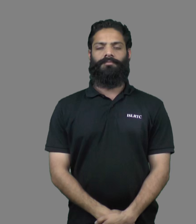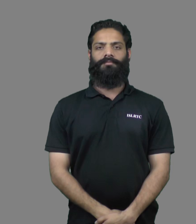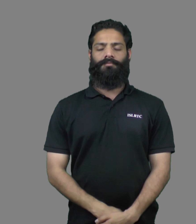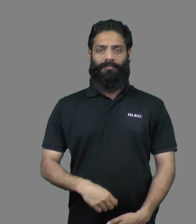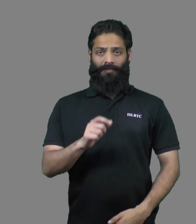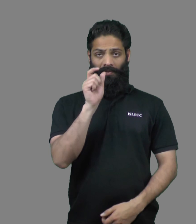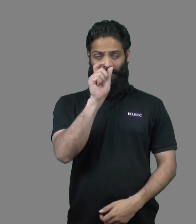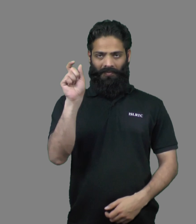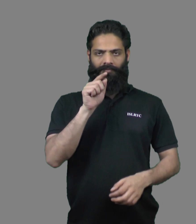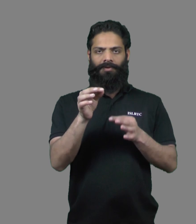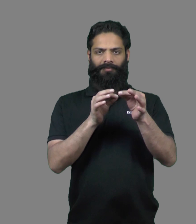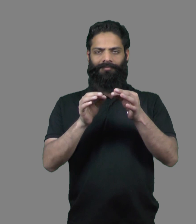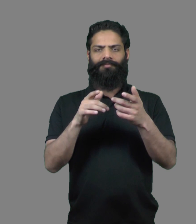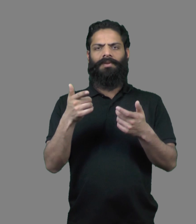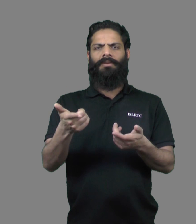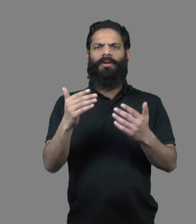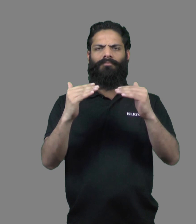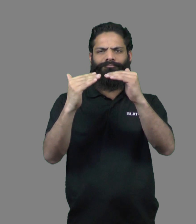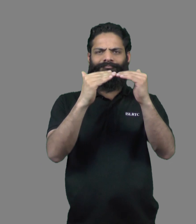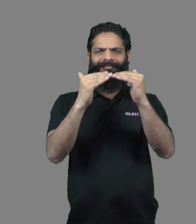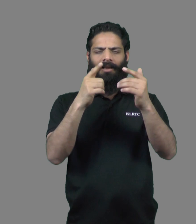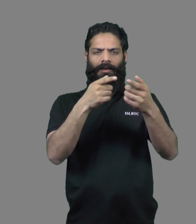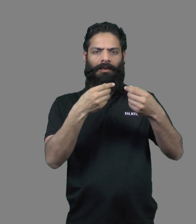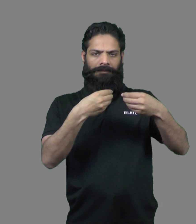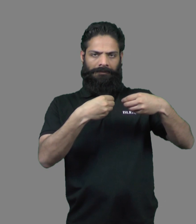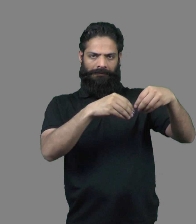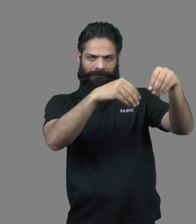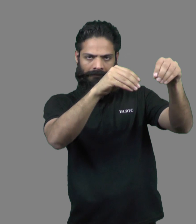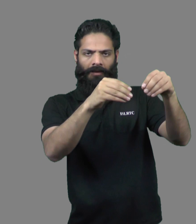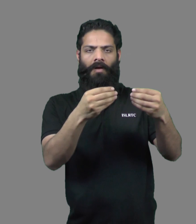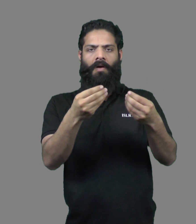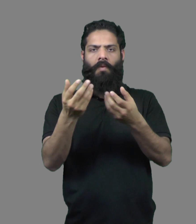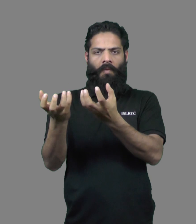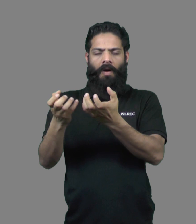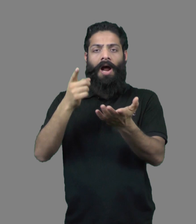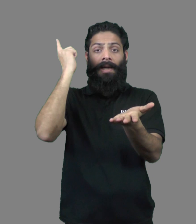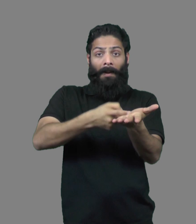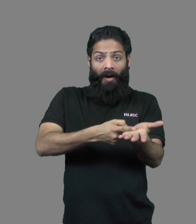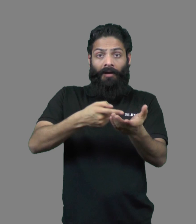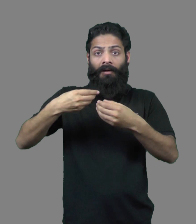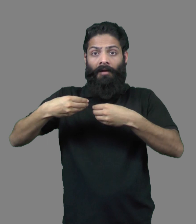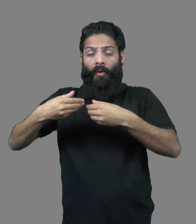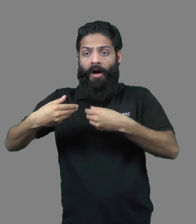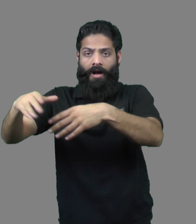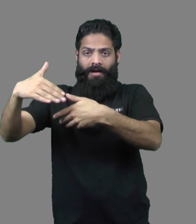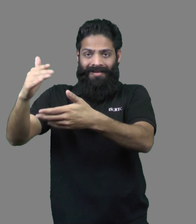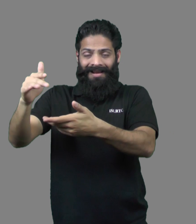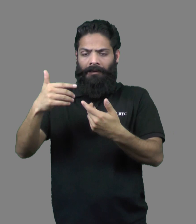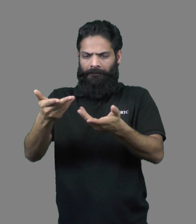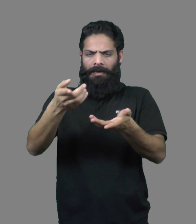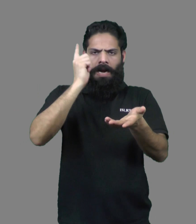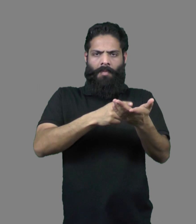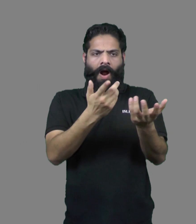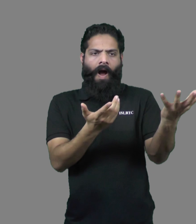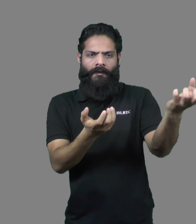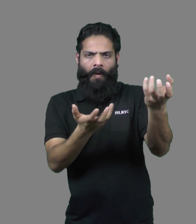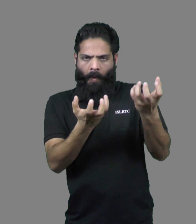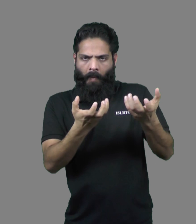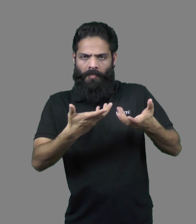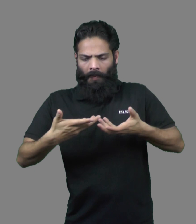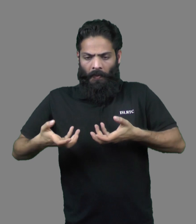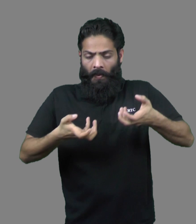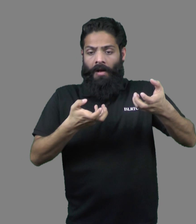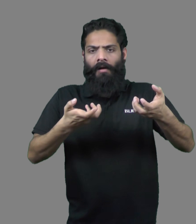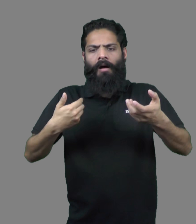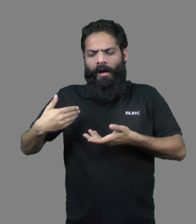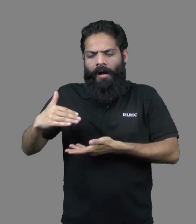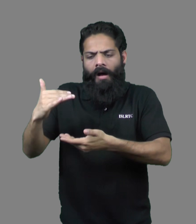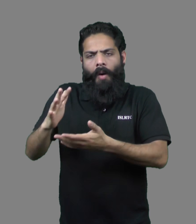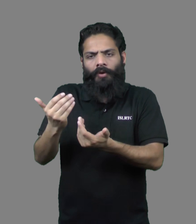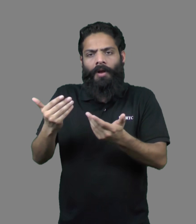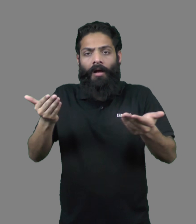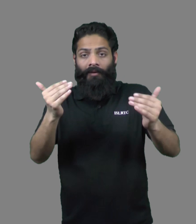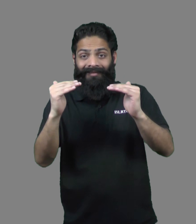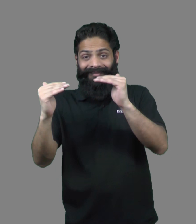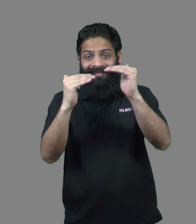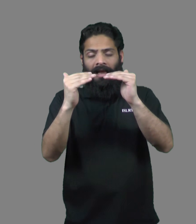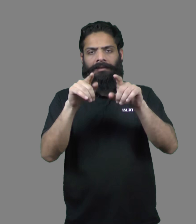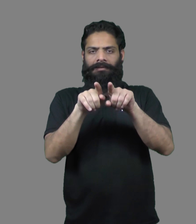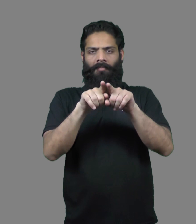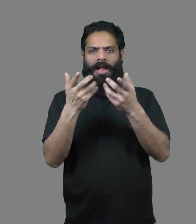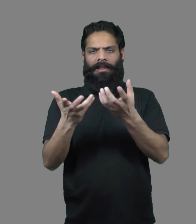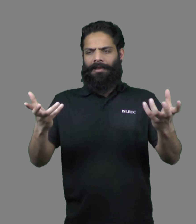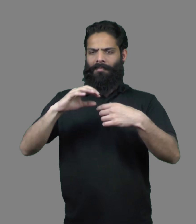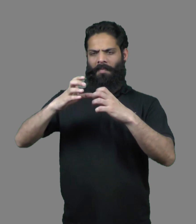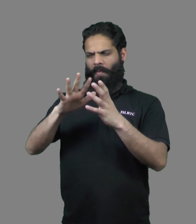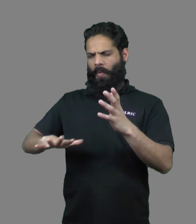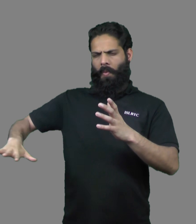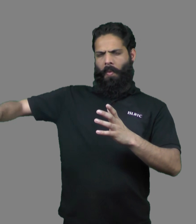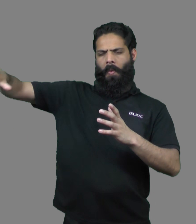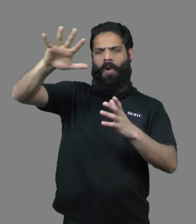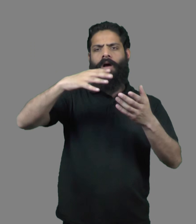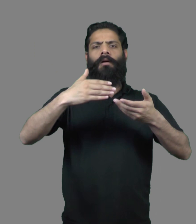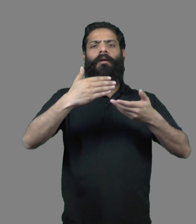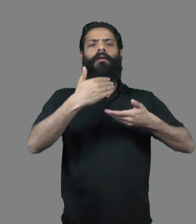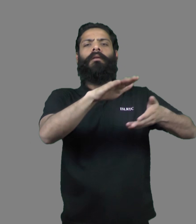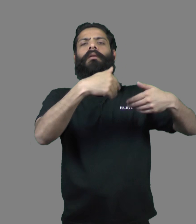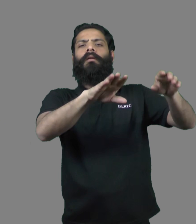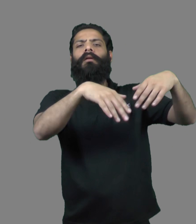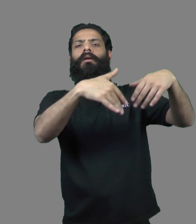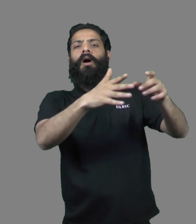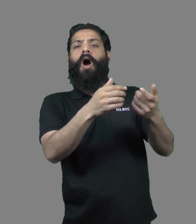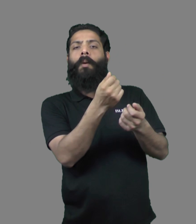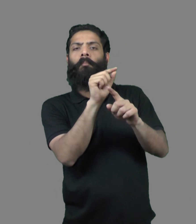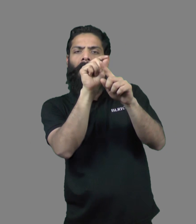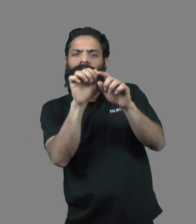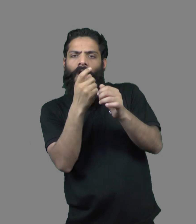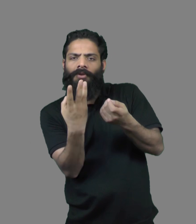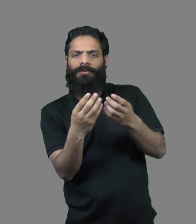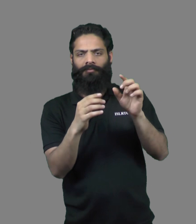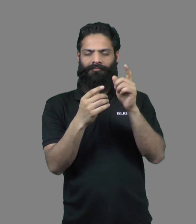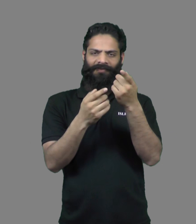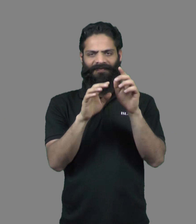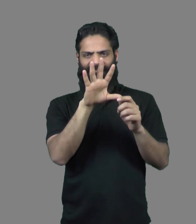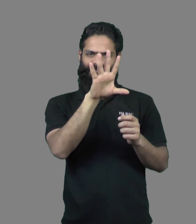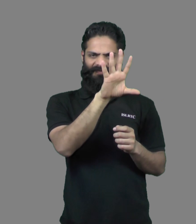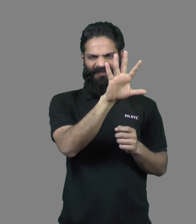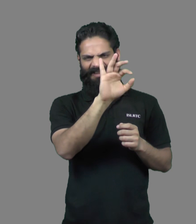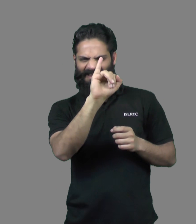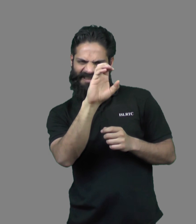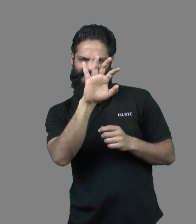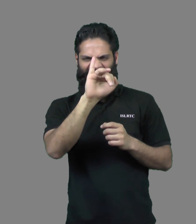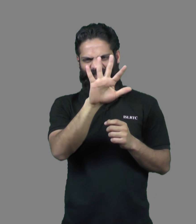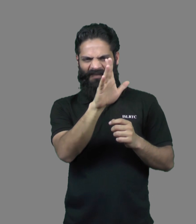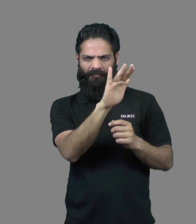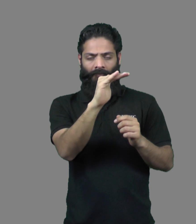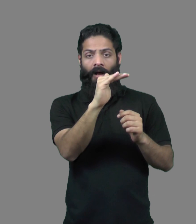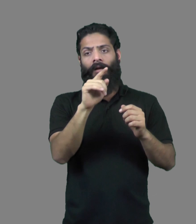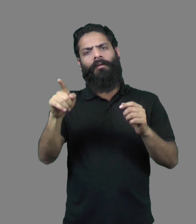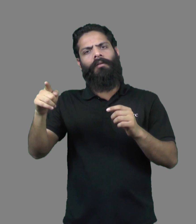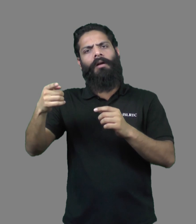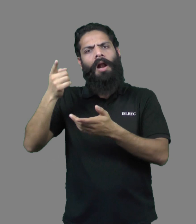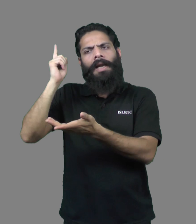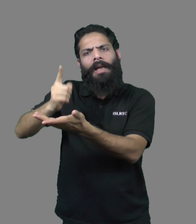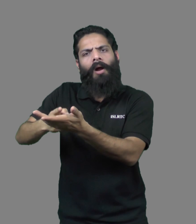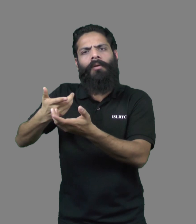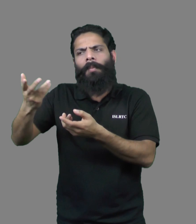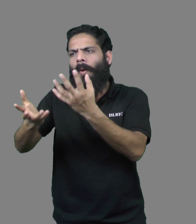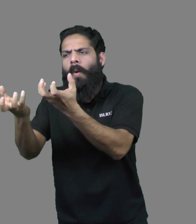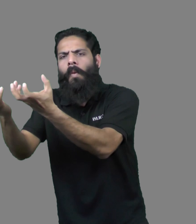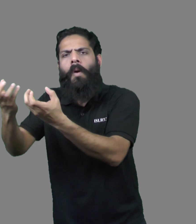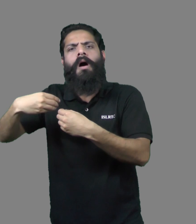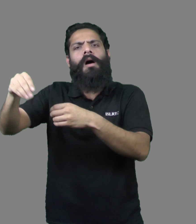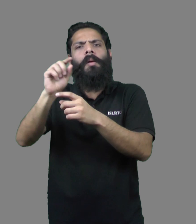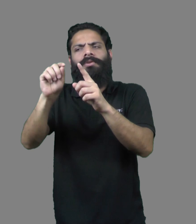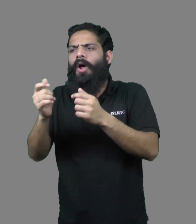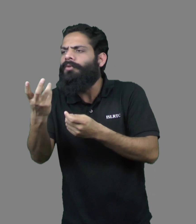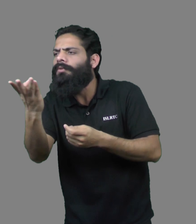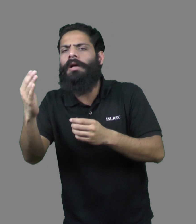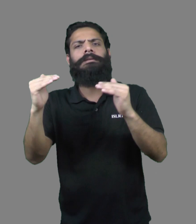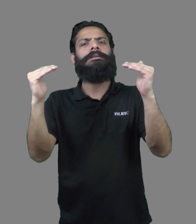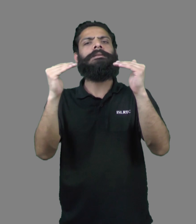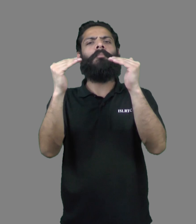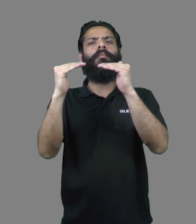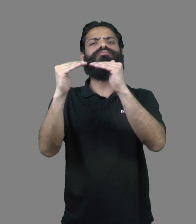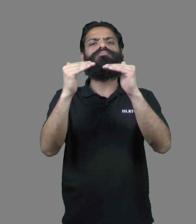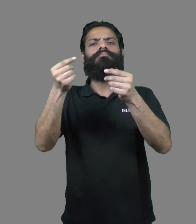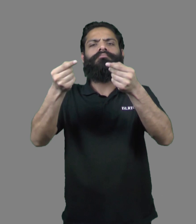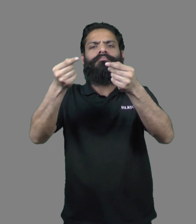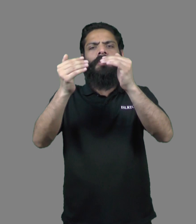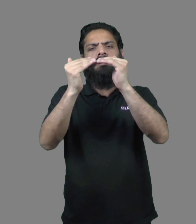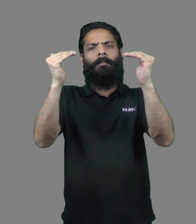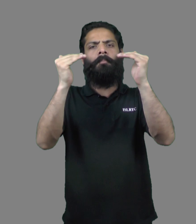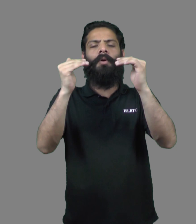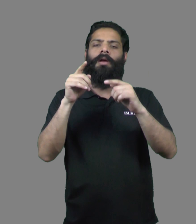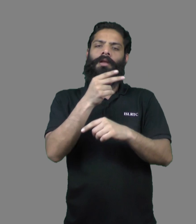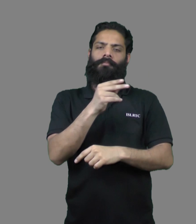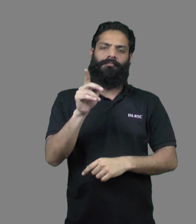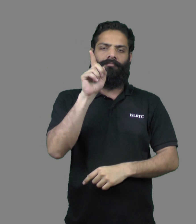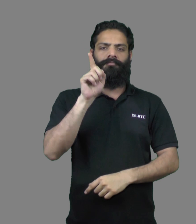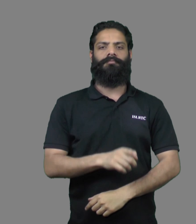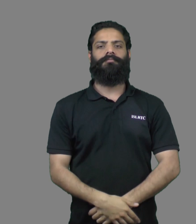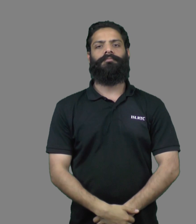Equilibrium Level Of Gnp